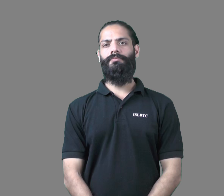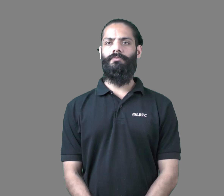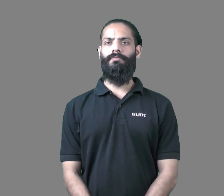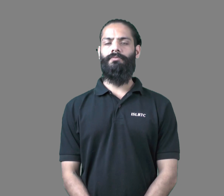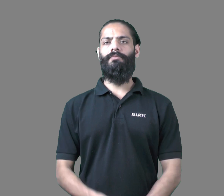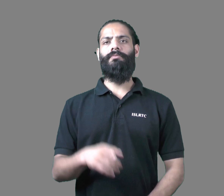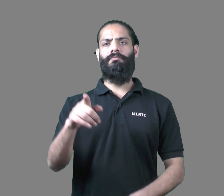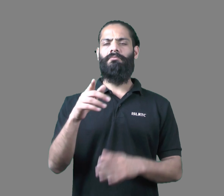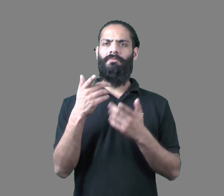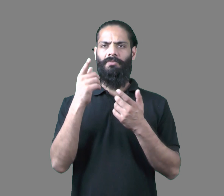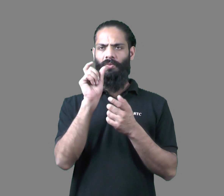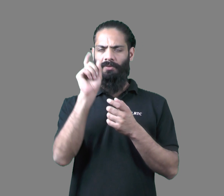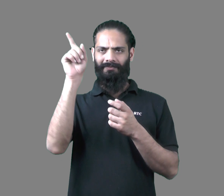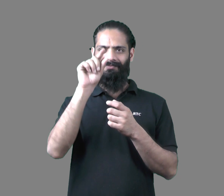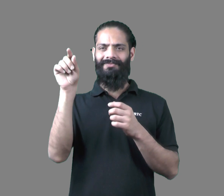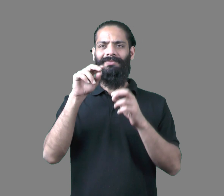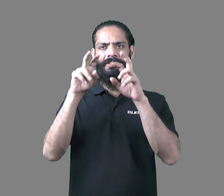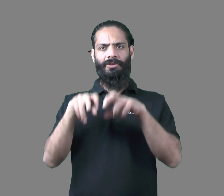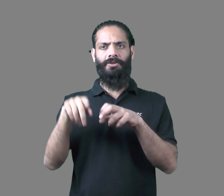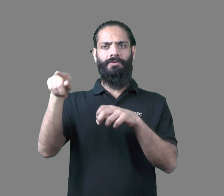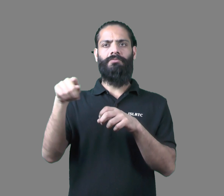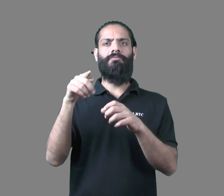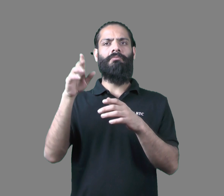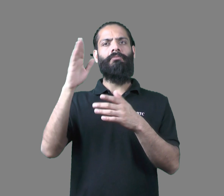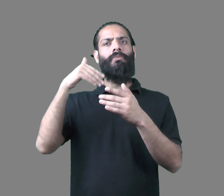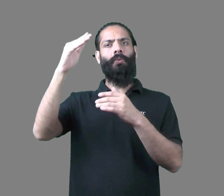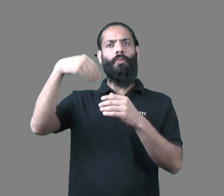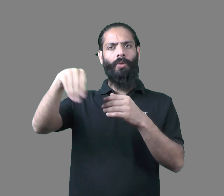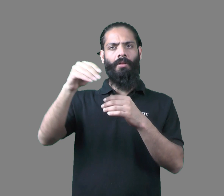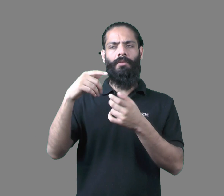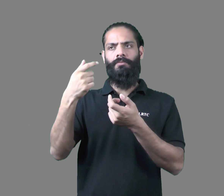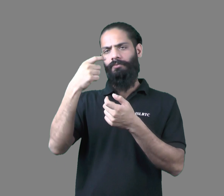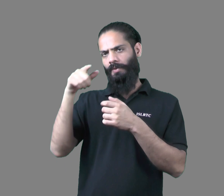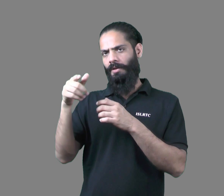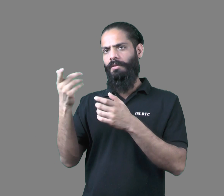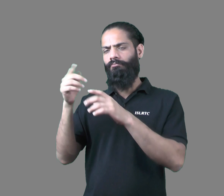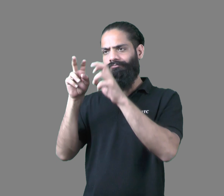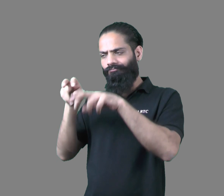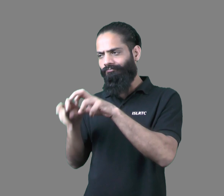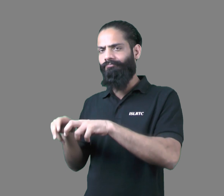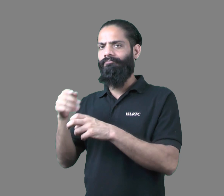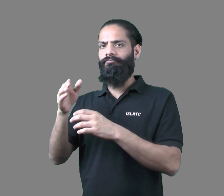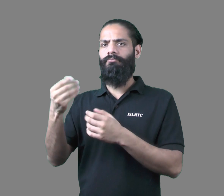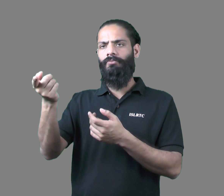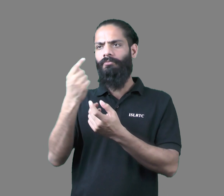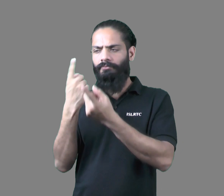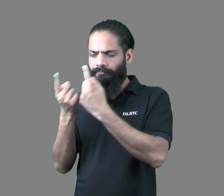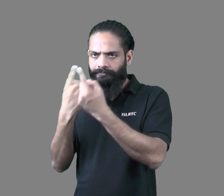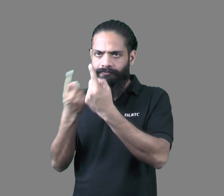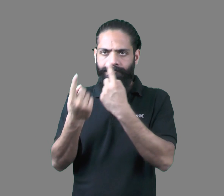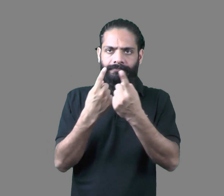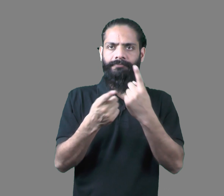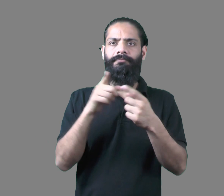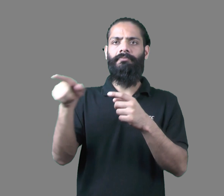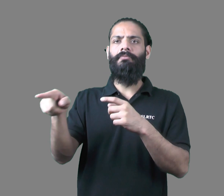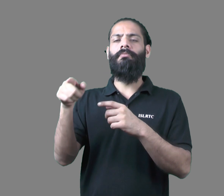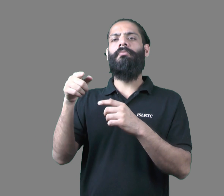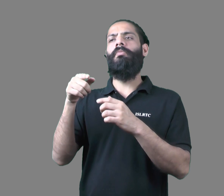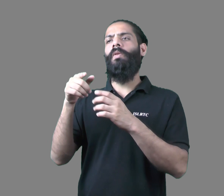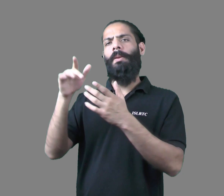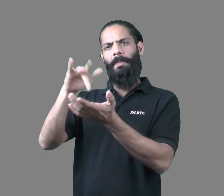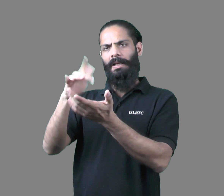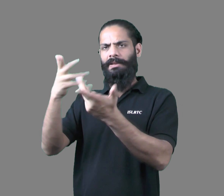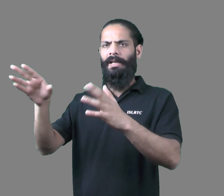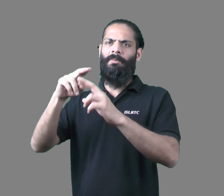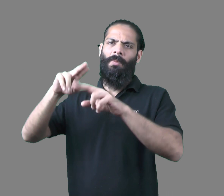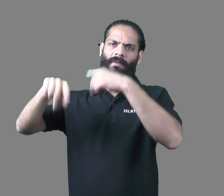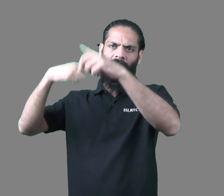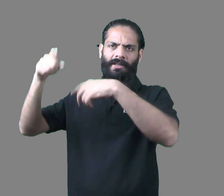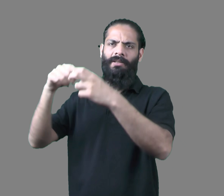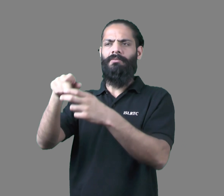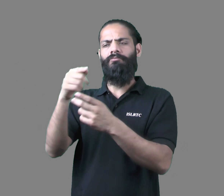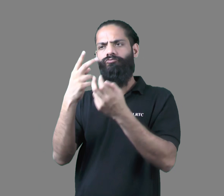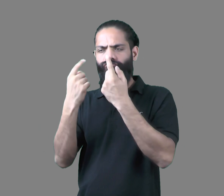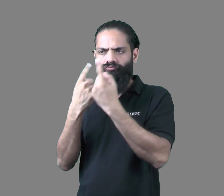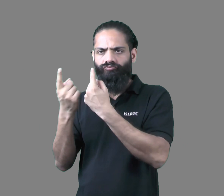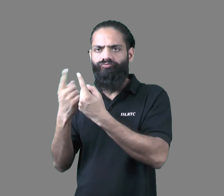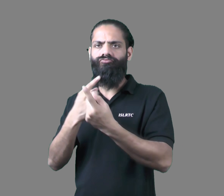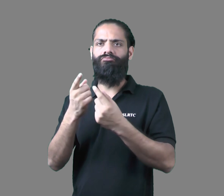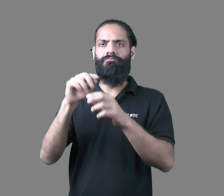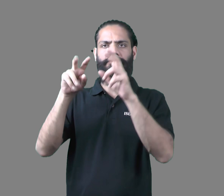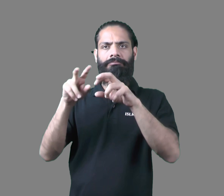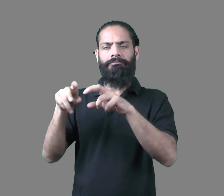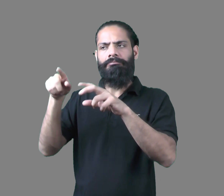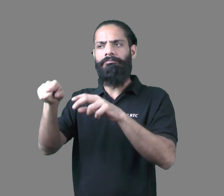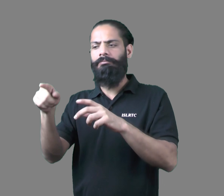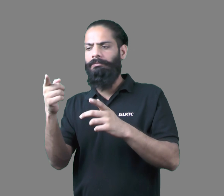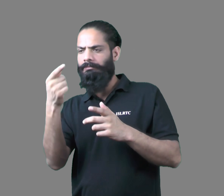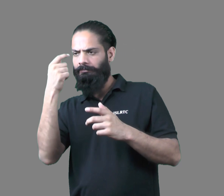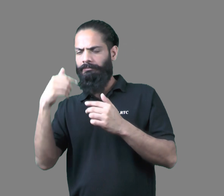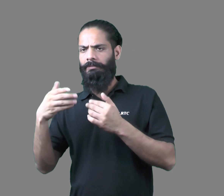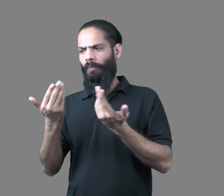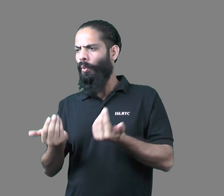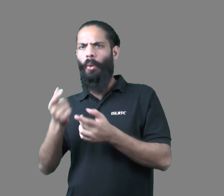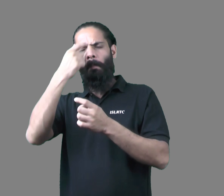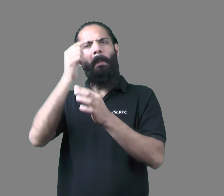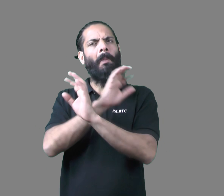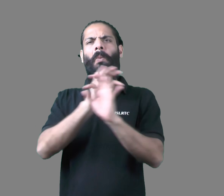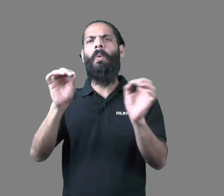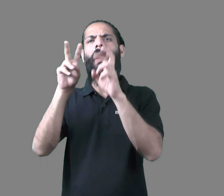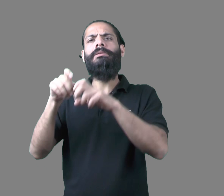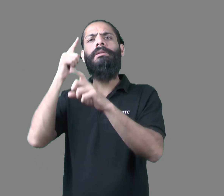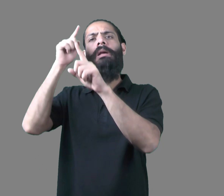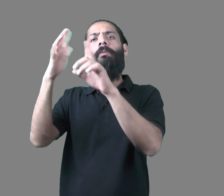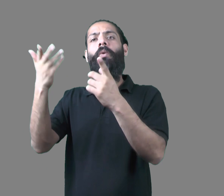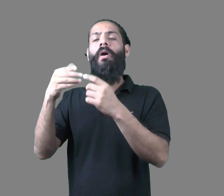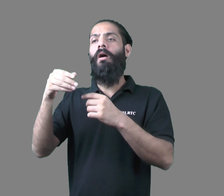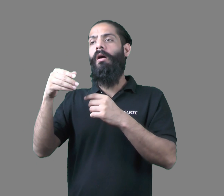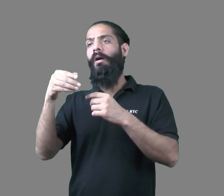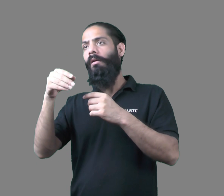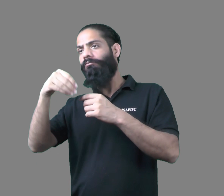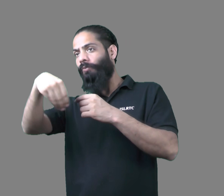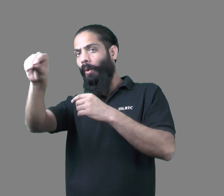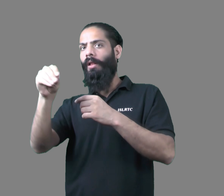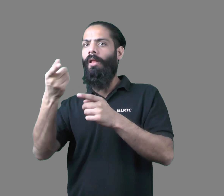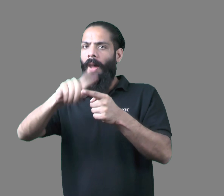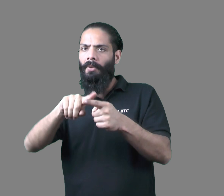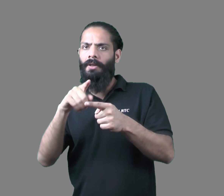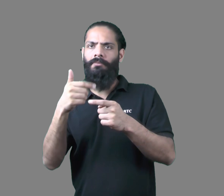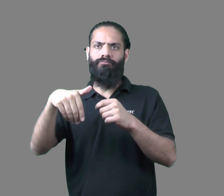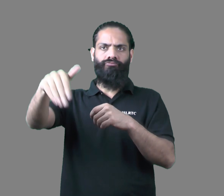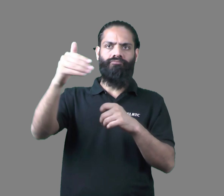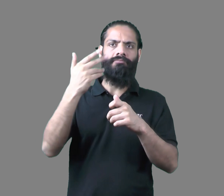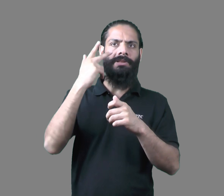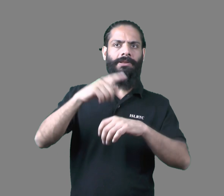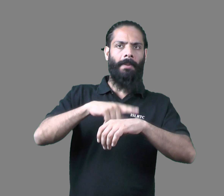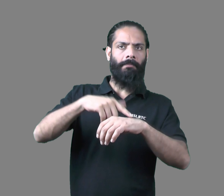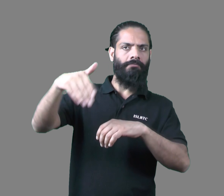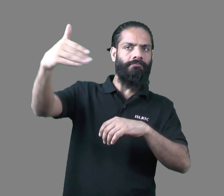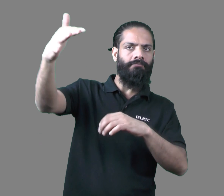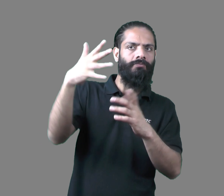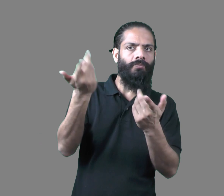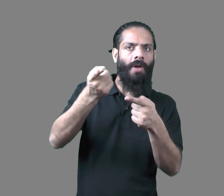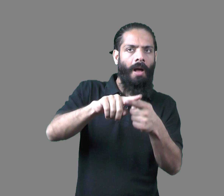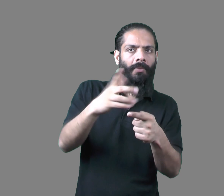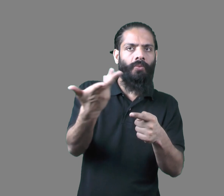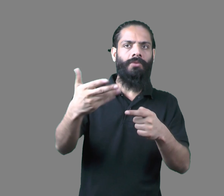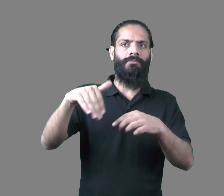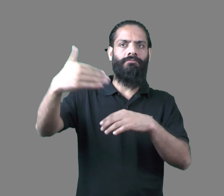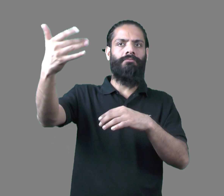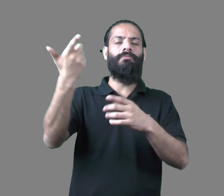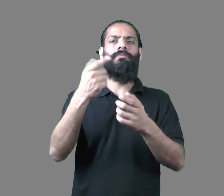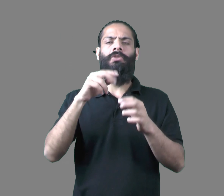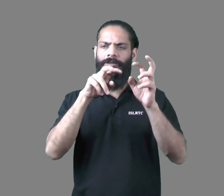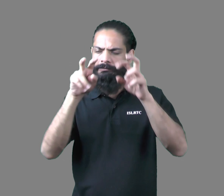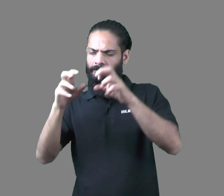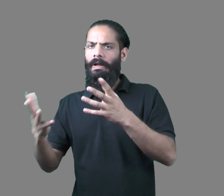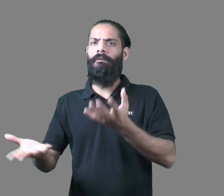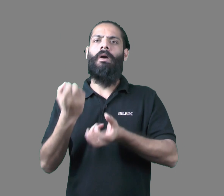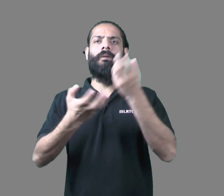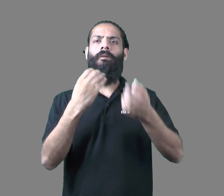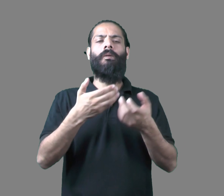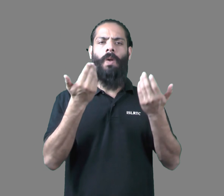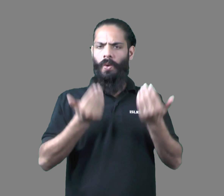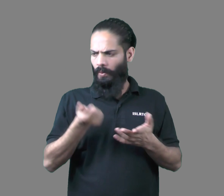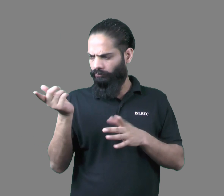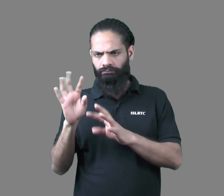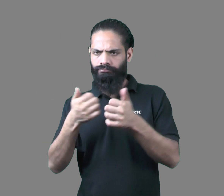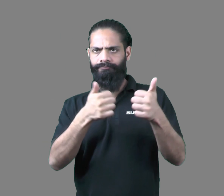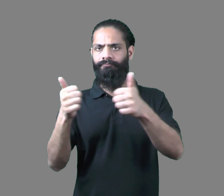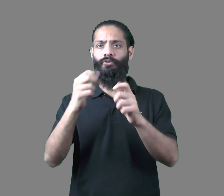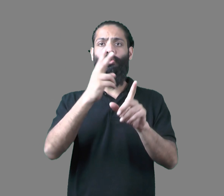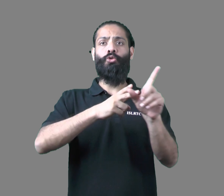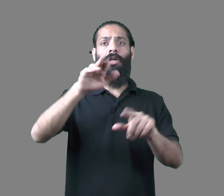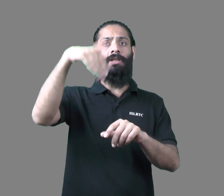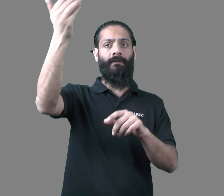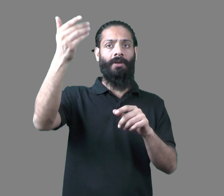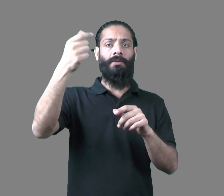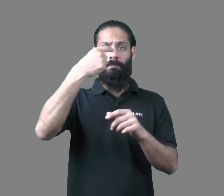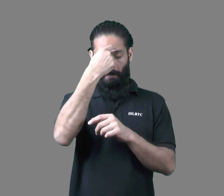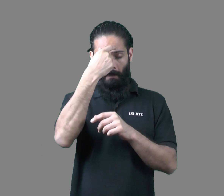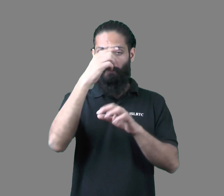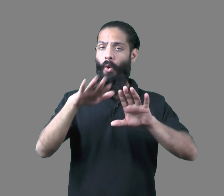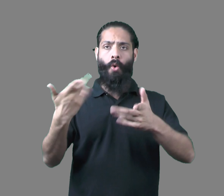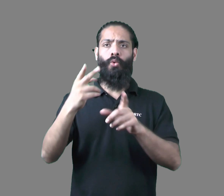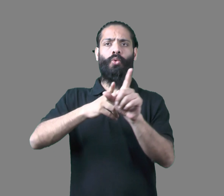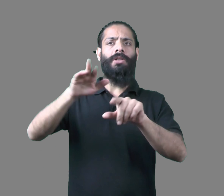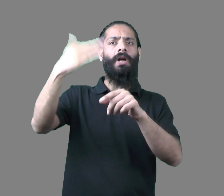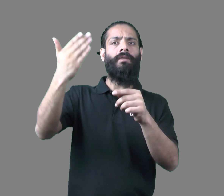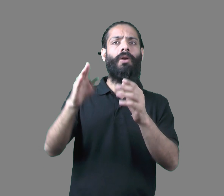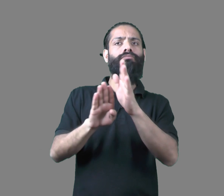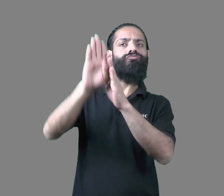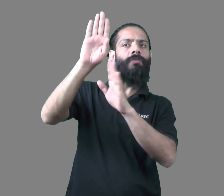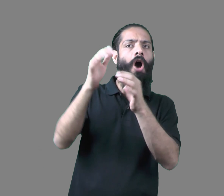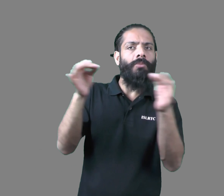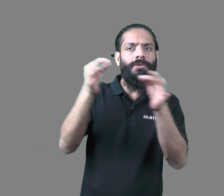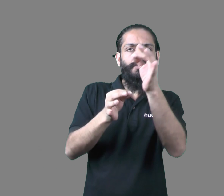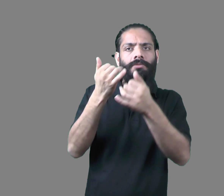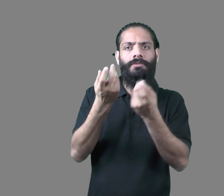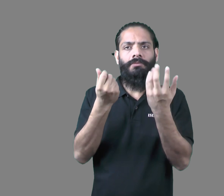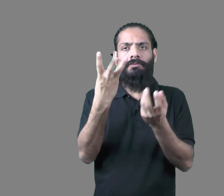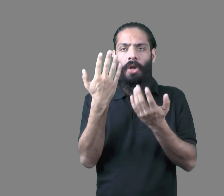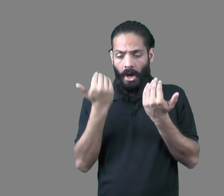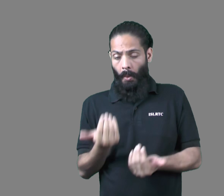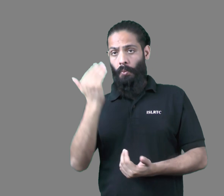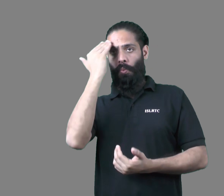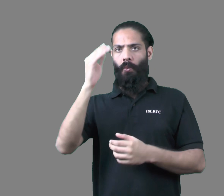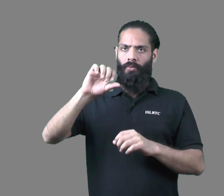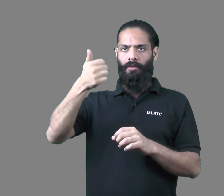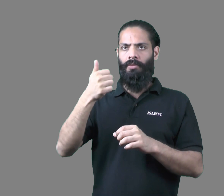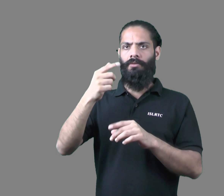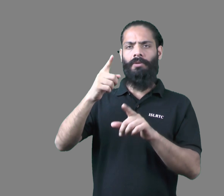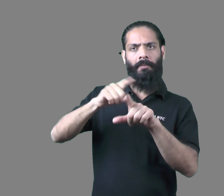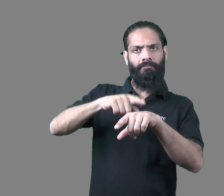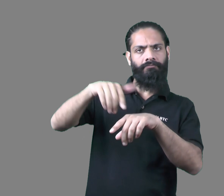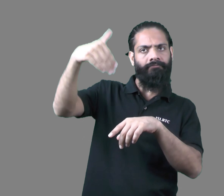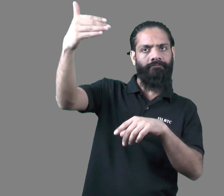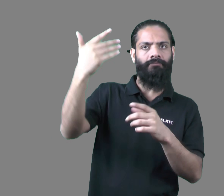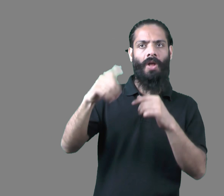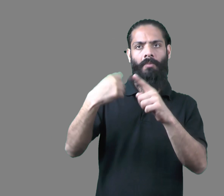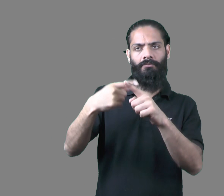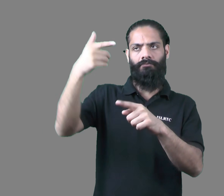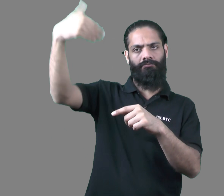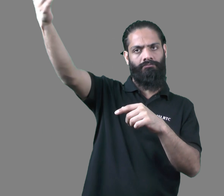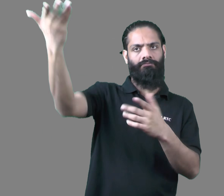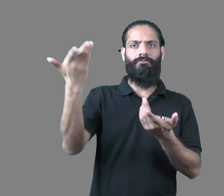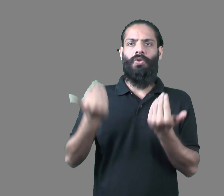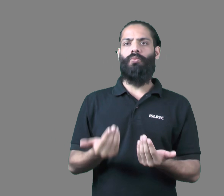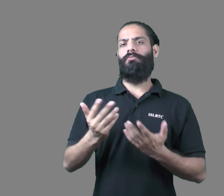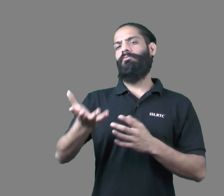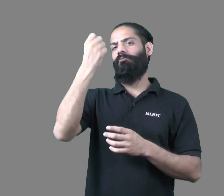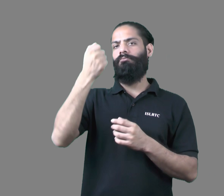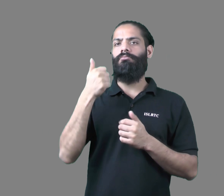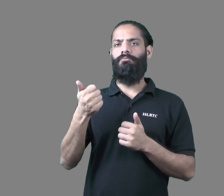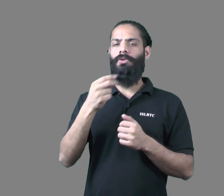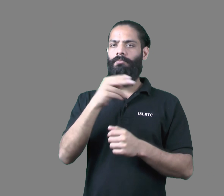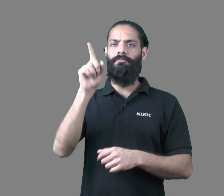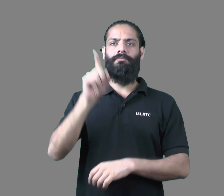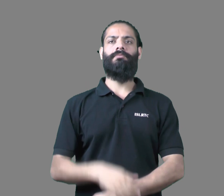Predictions Study